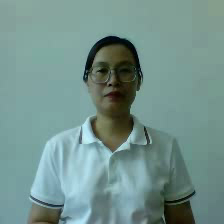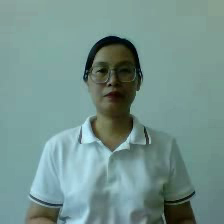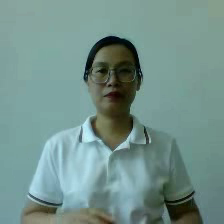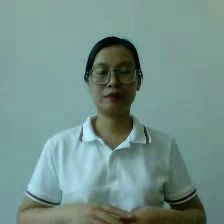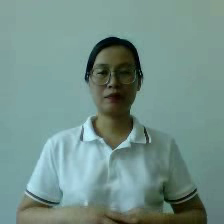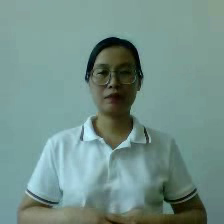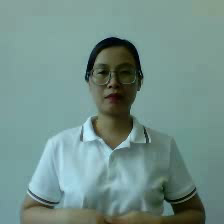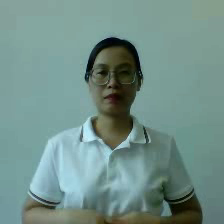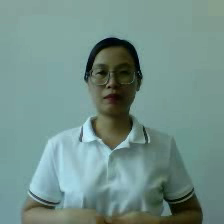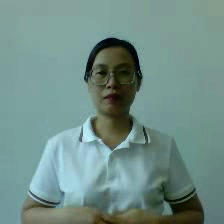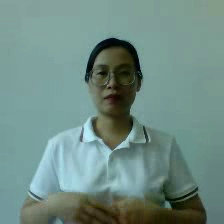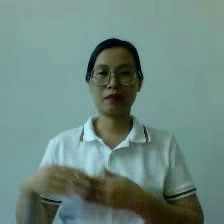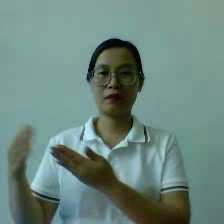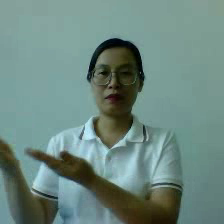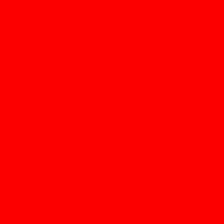Mời vào